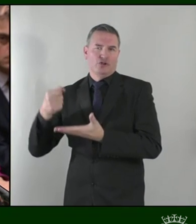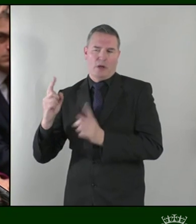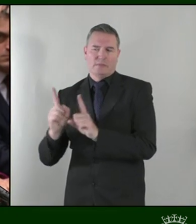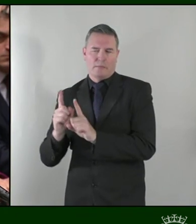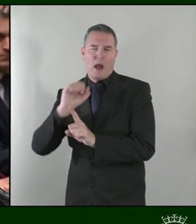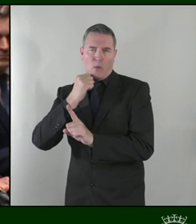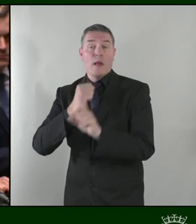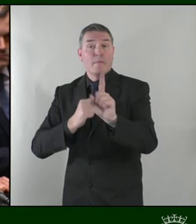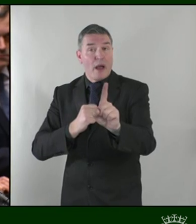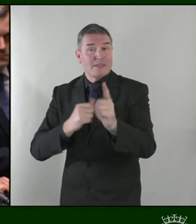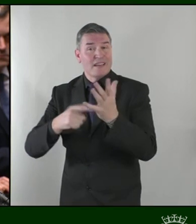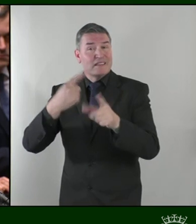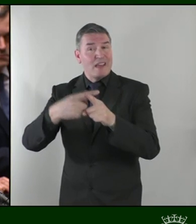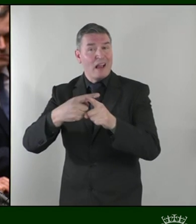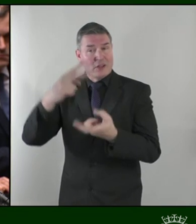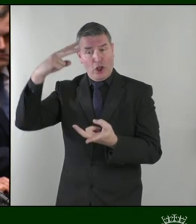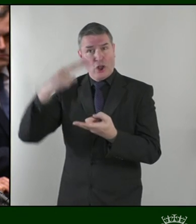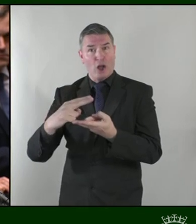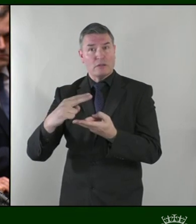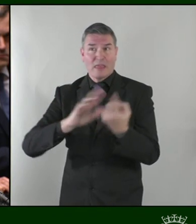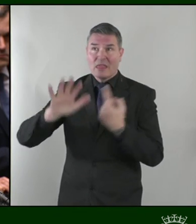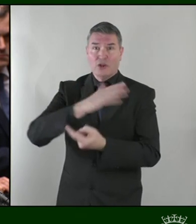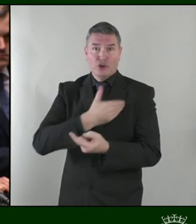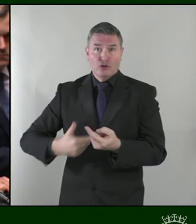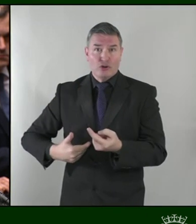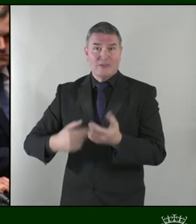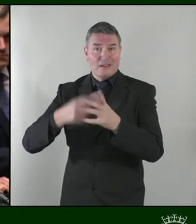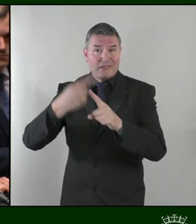We cut taxes on working people. We cut national insurance.